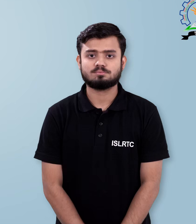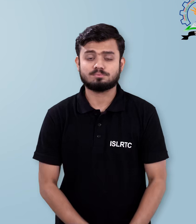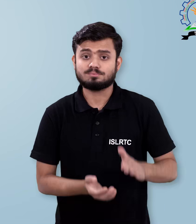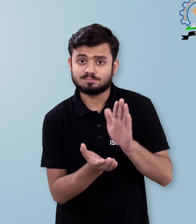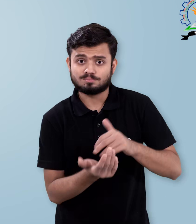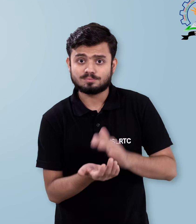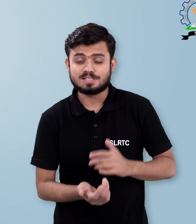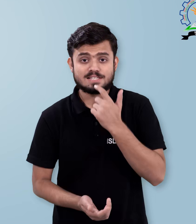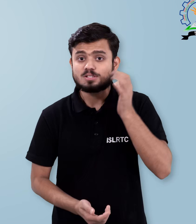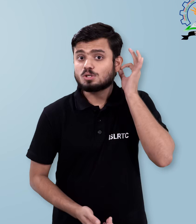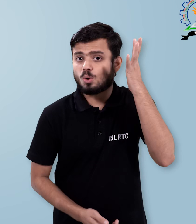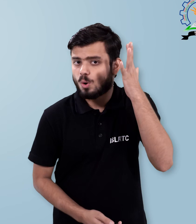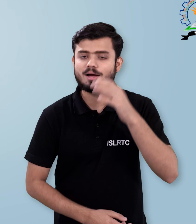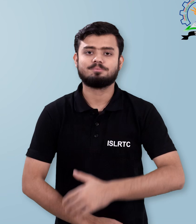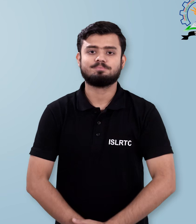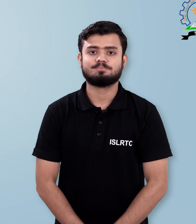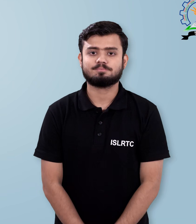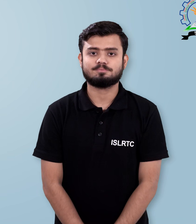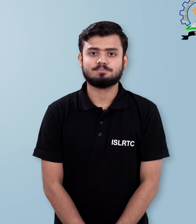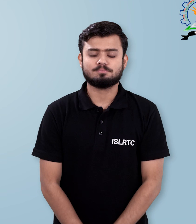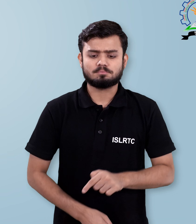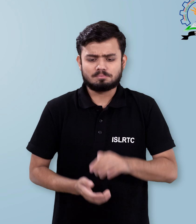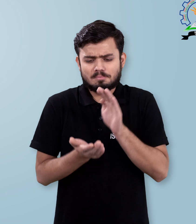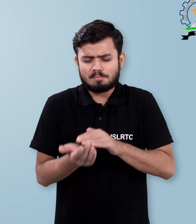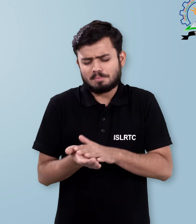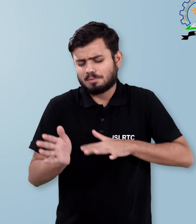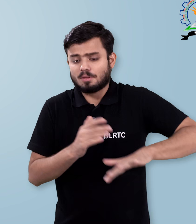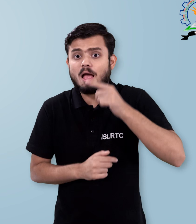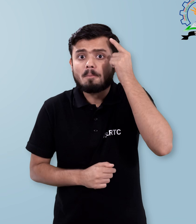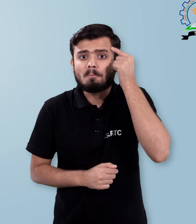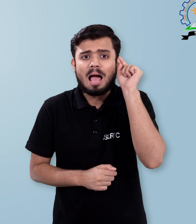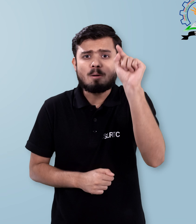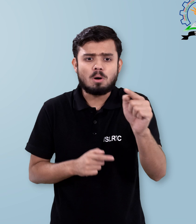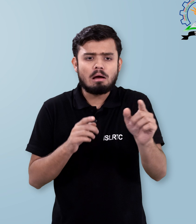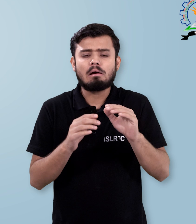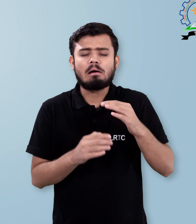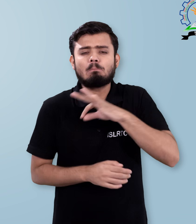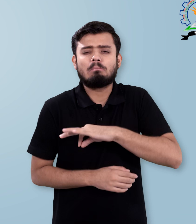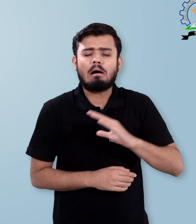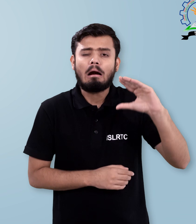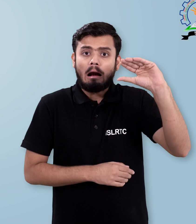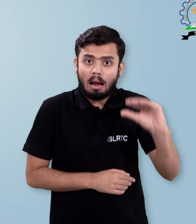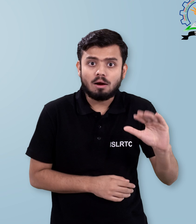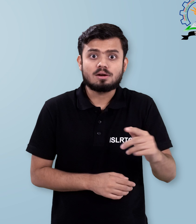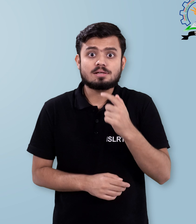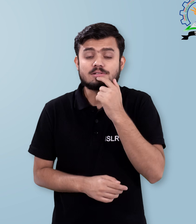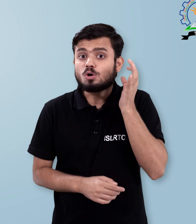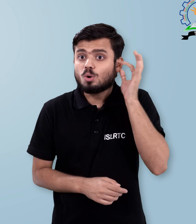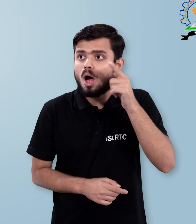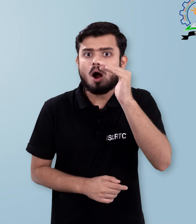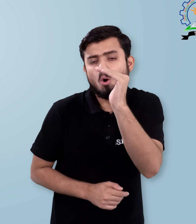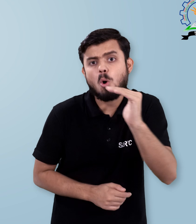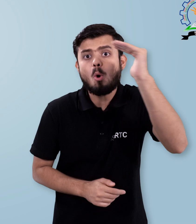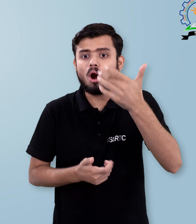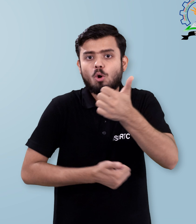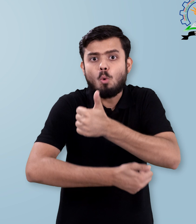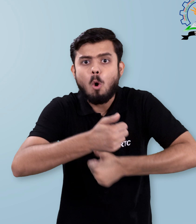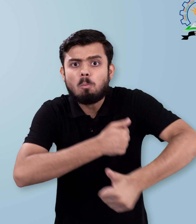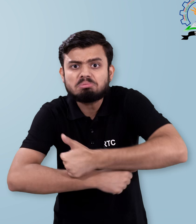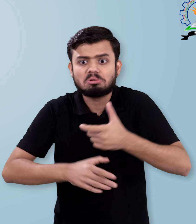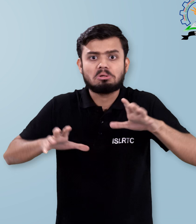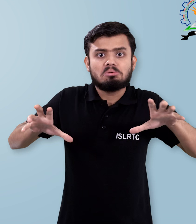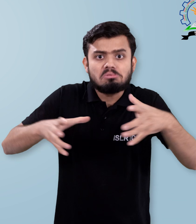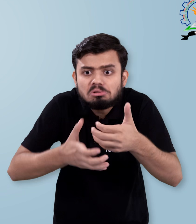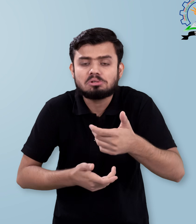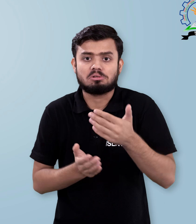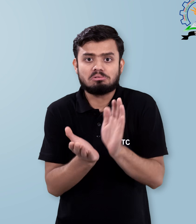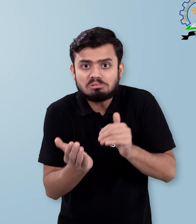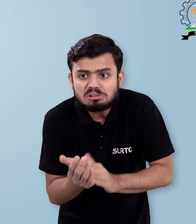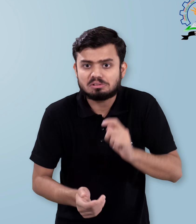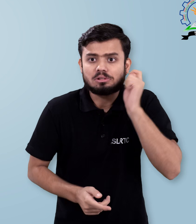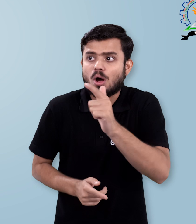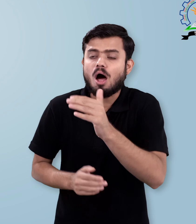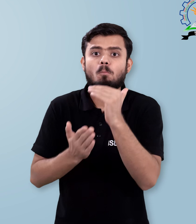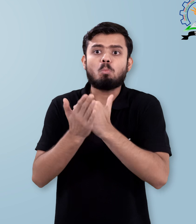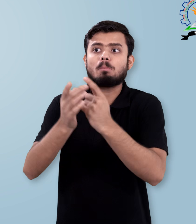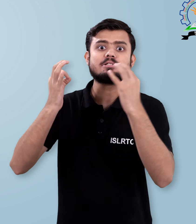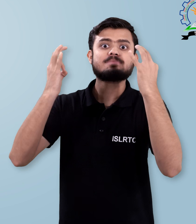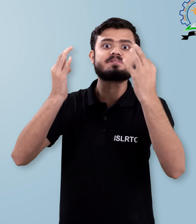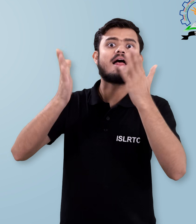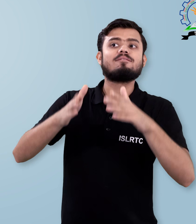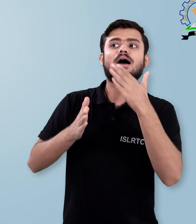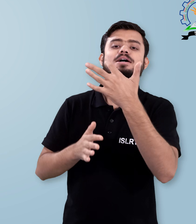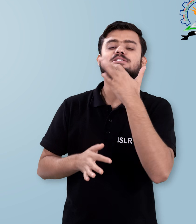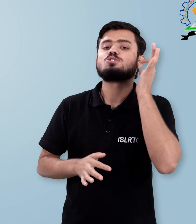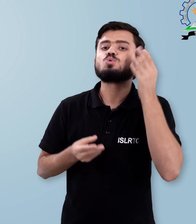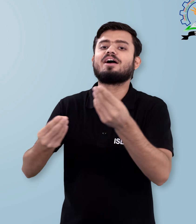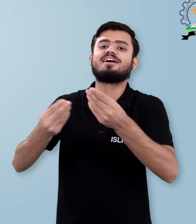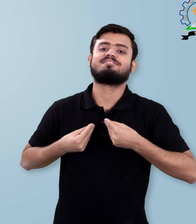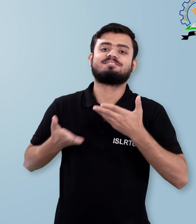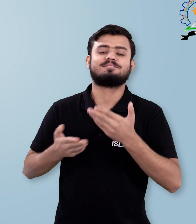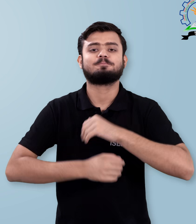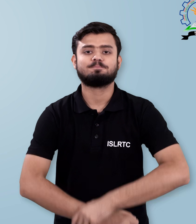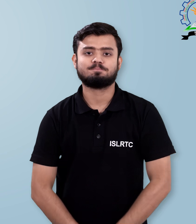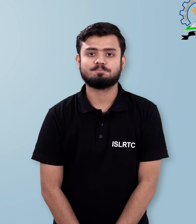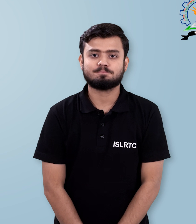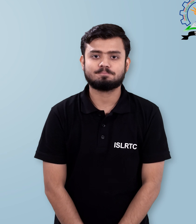Silver Points